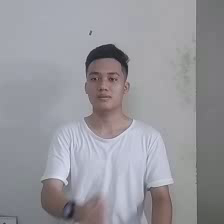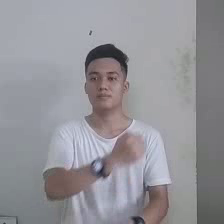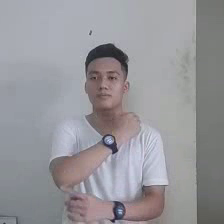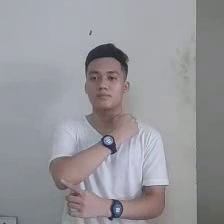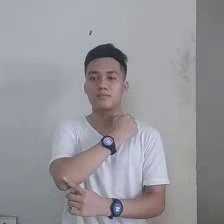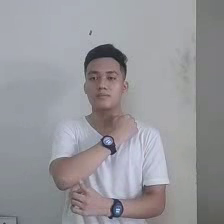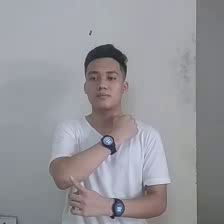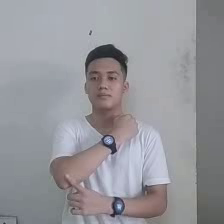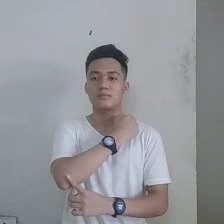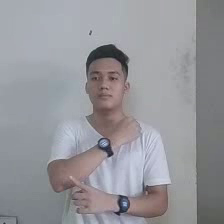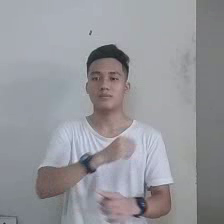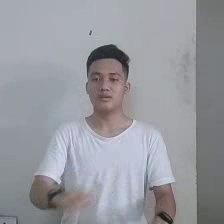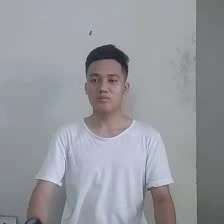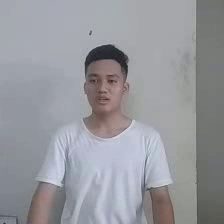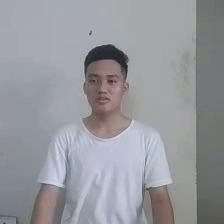Cám dỗ